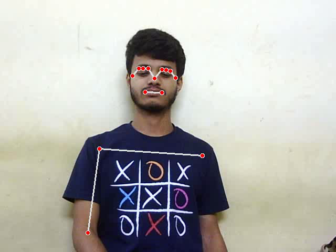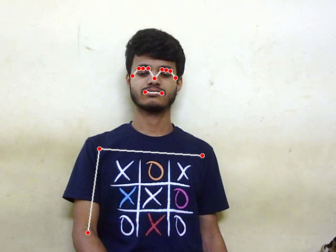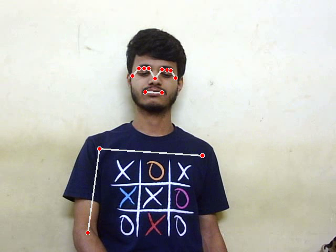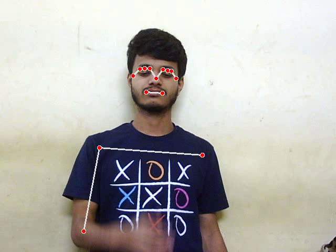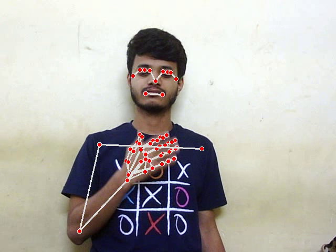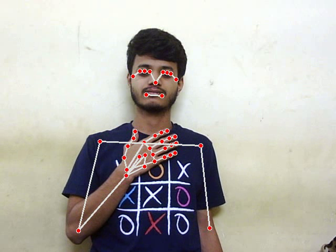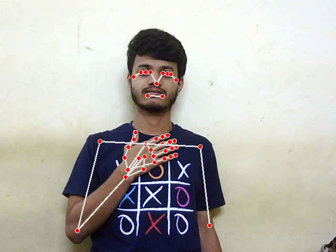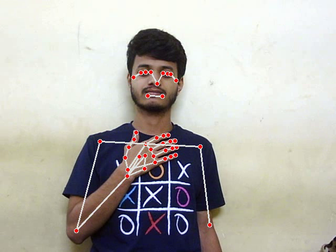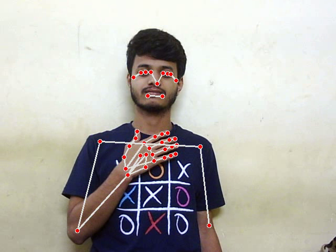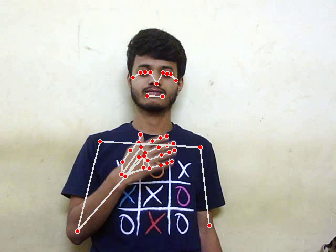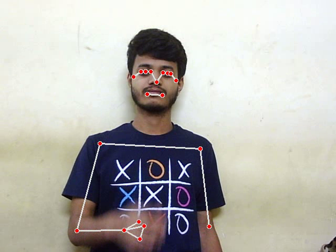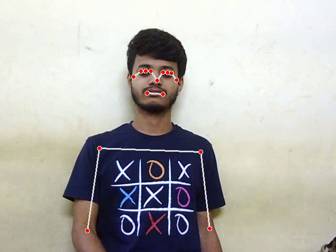my